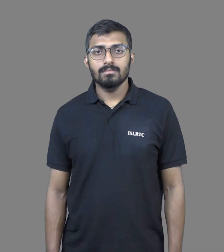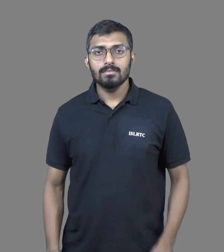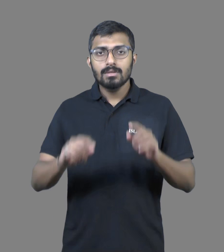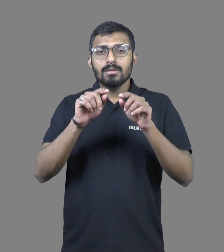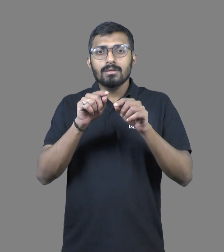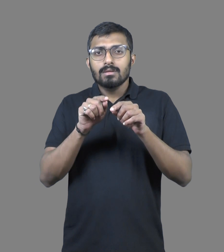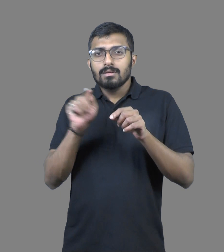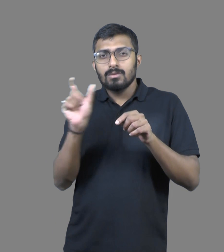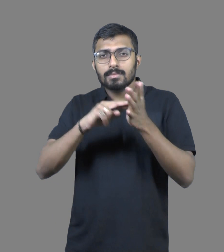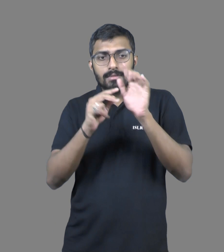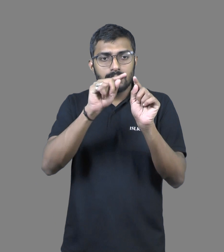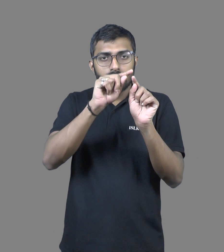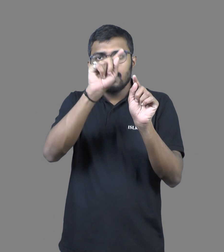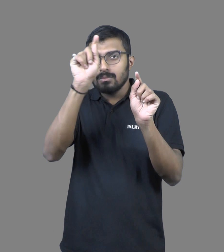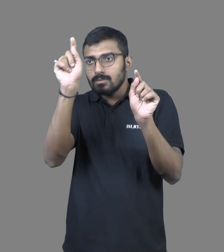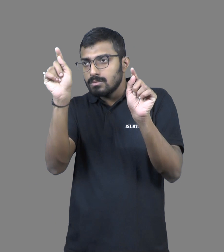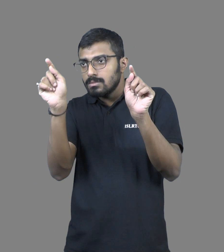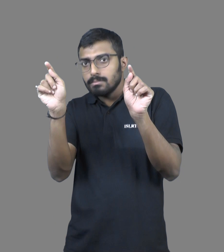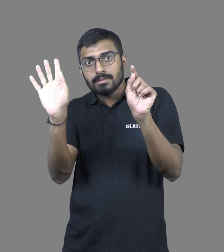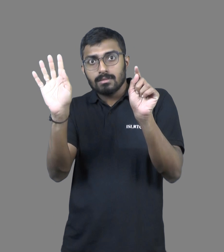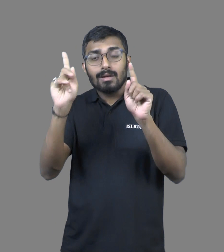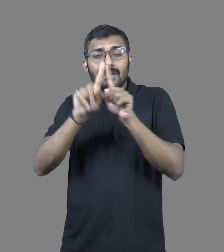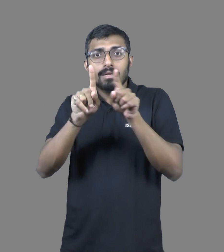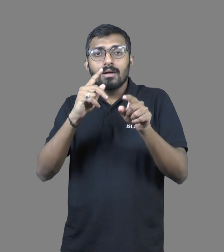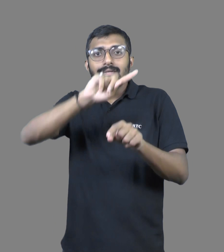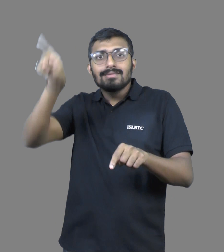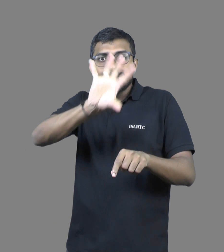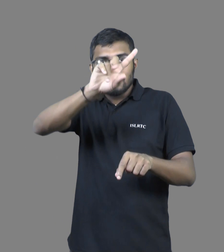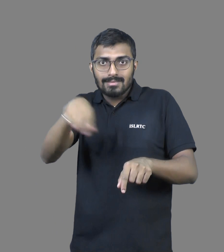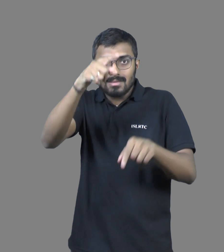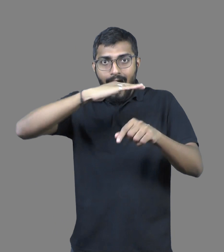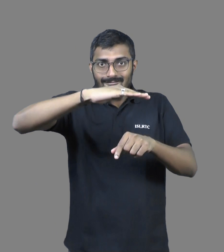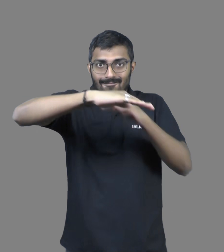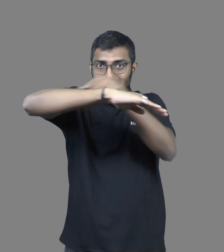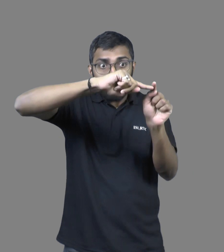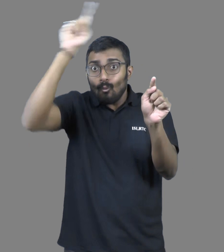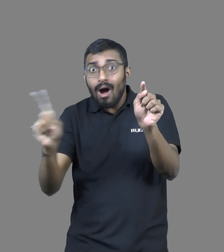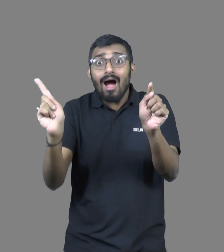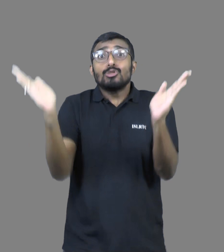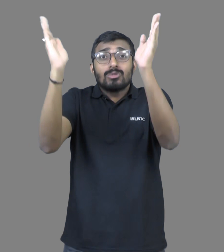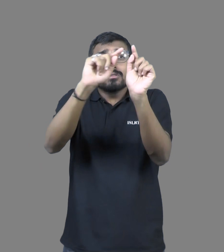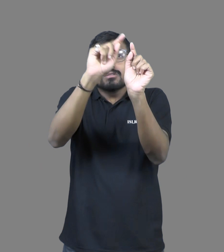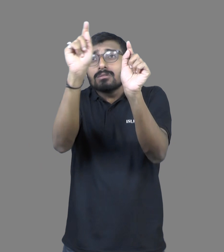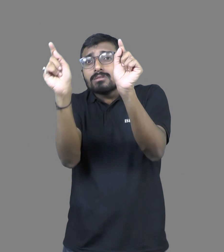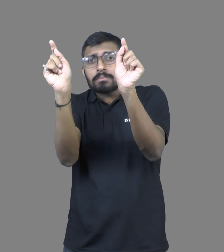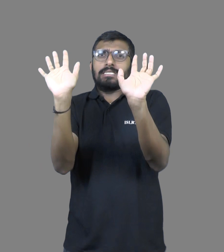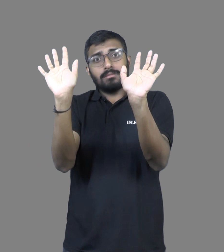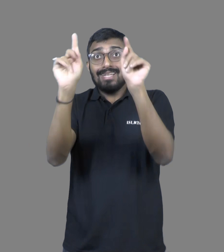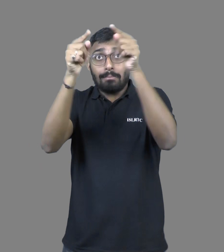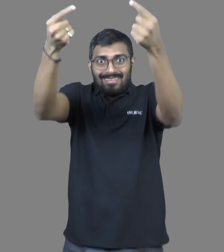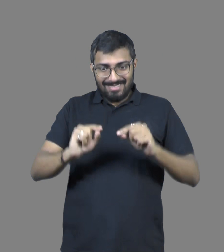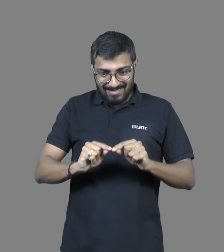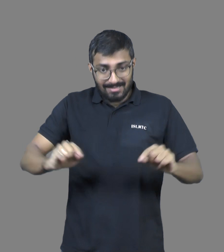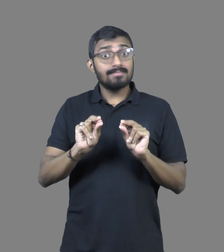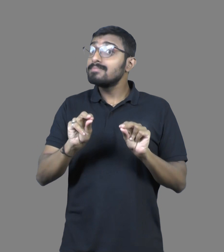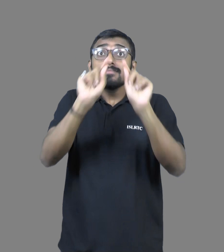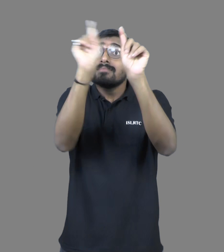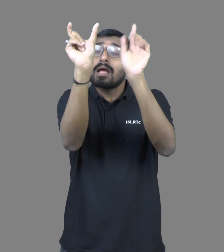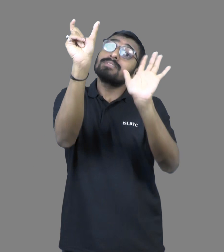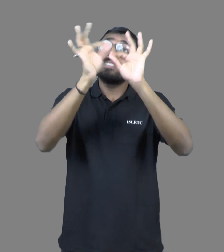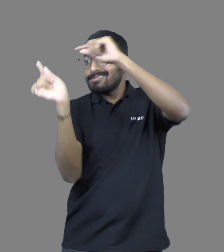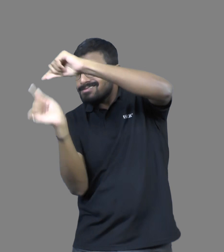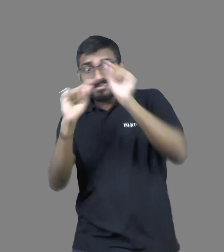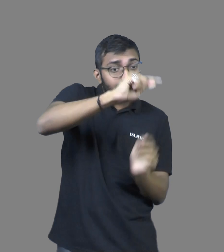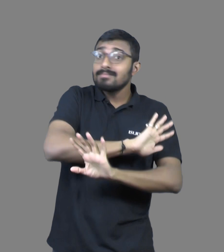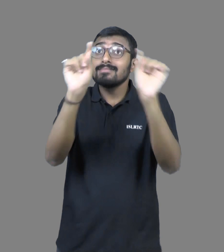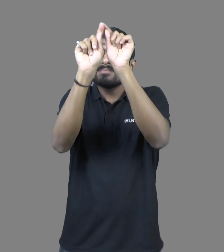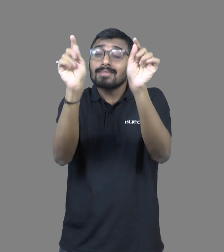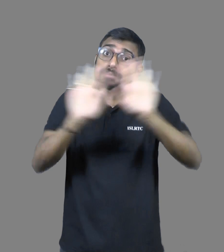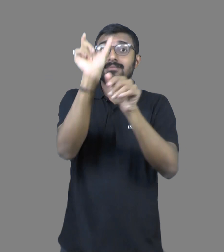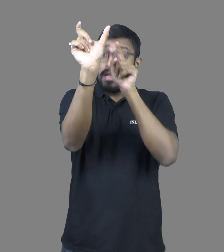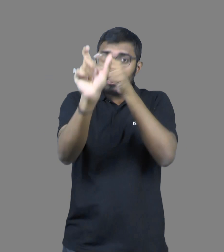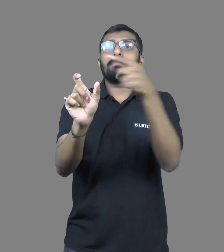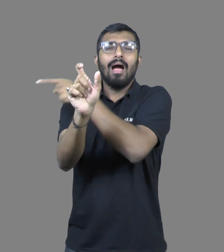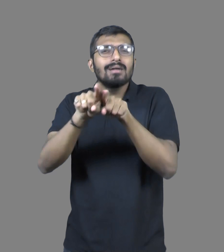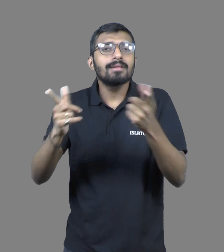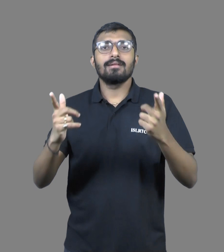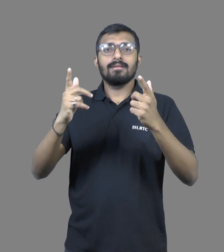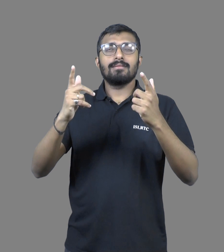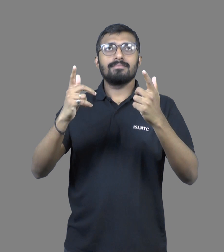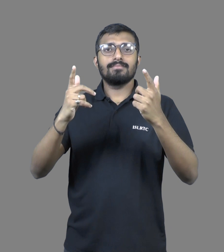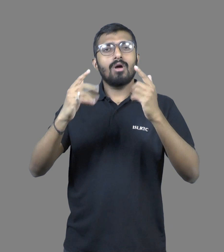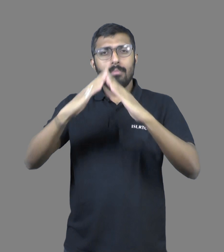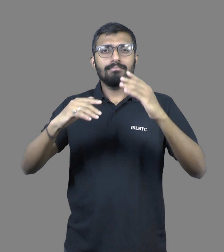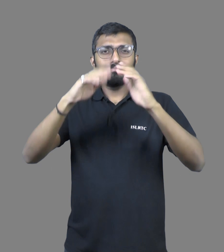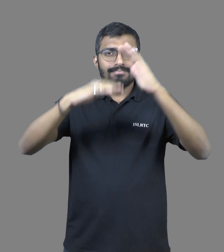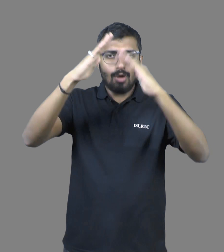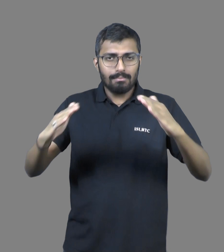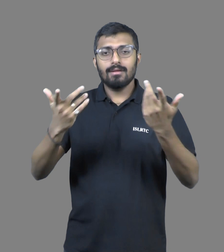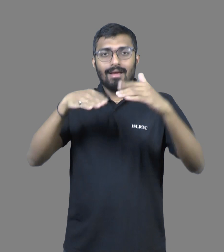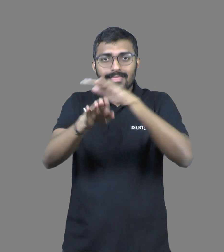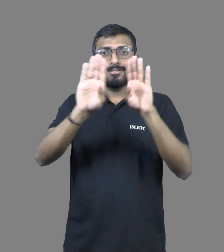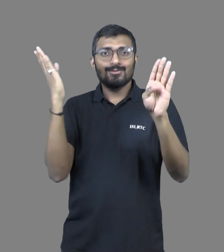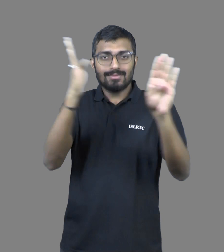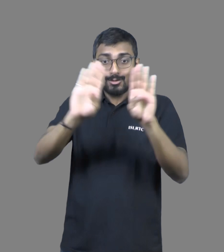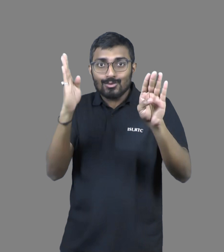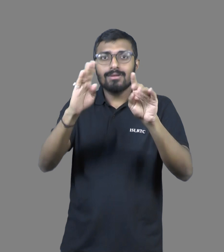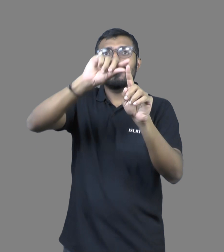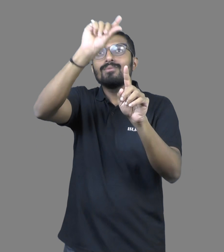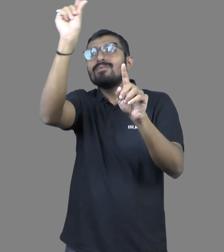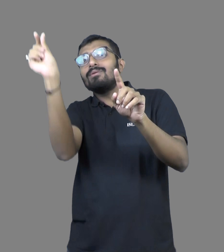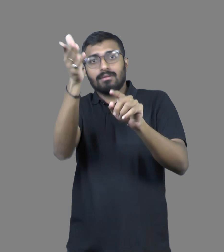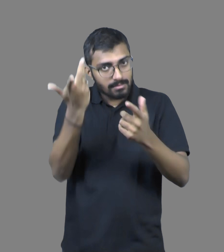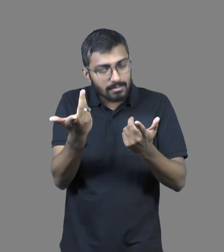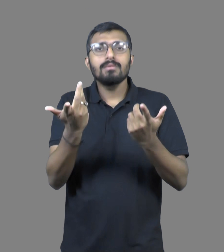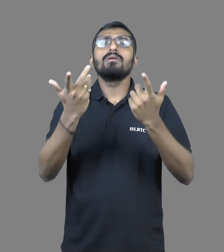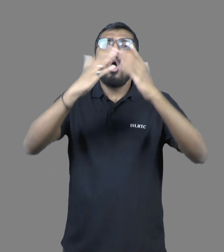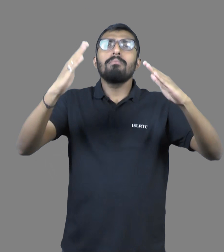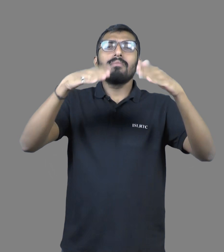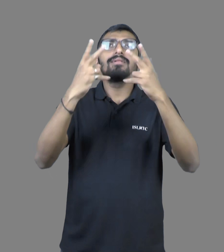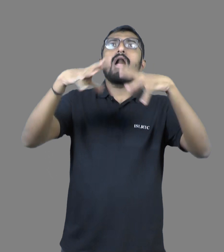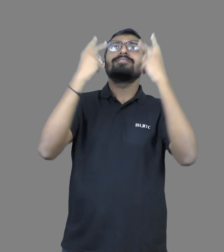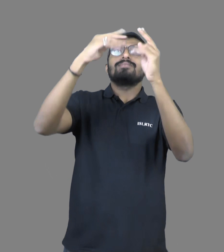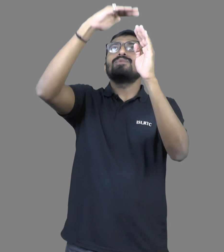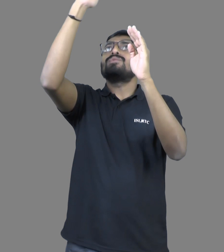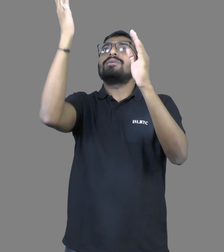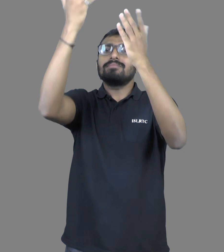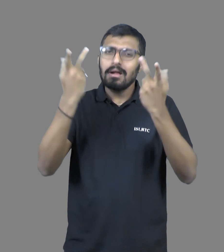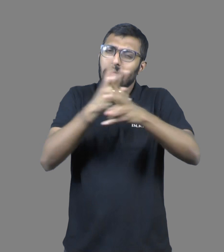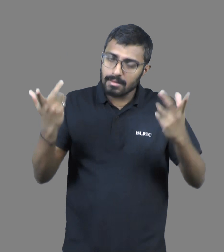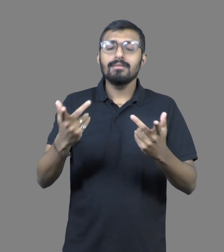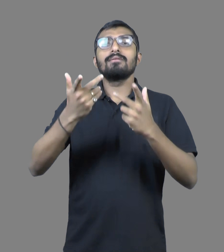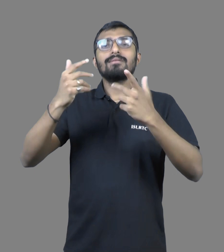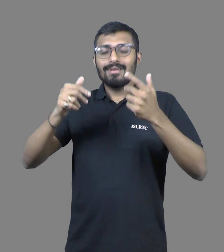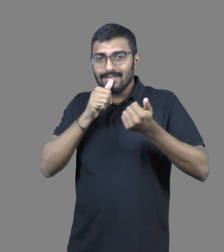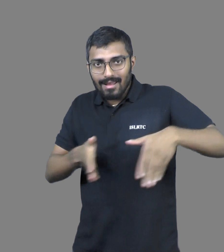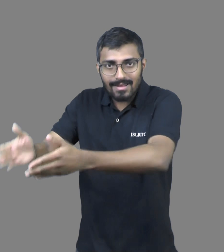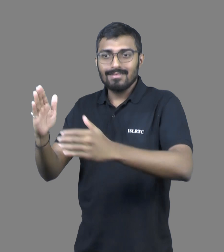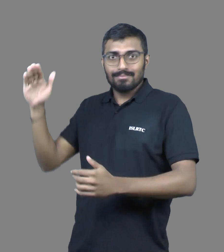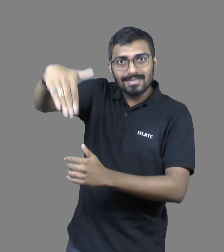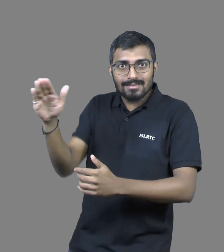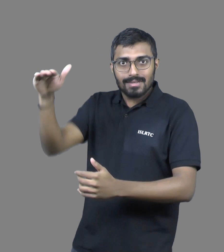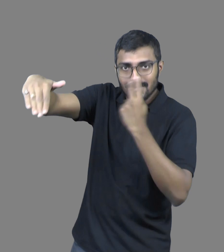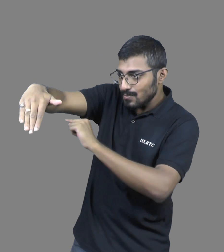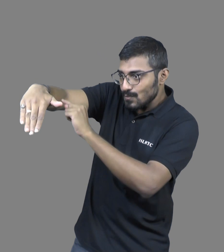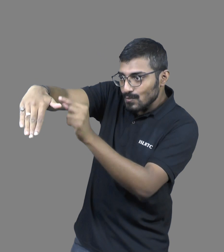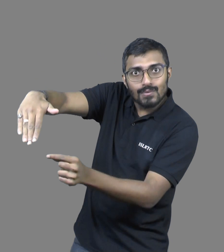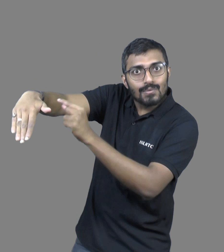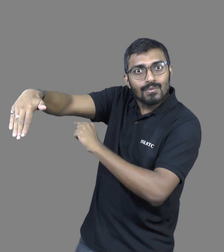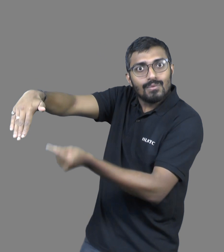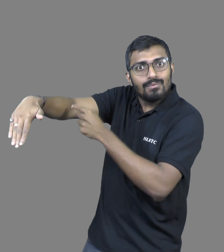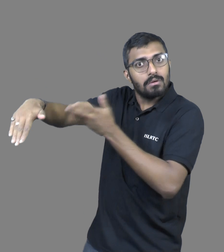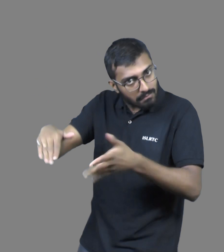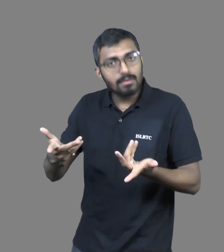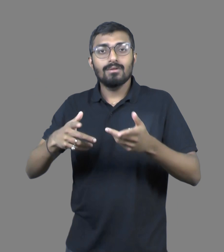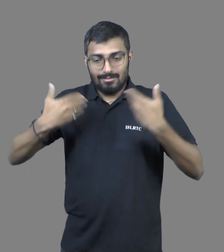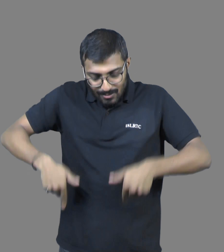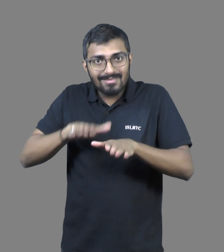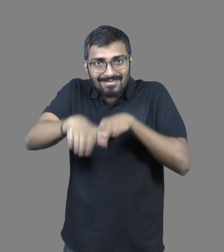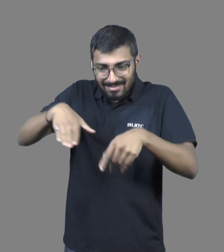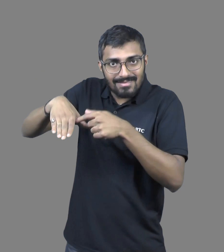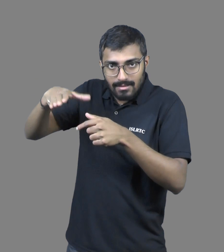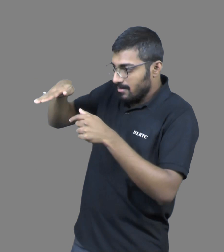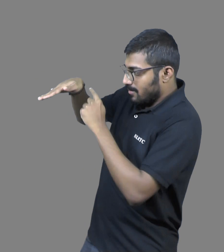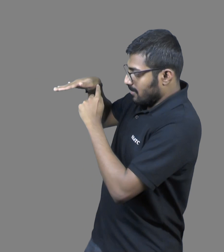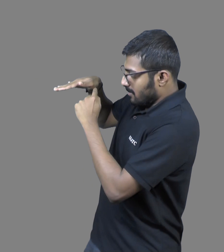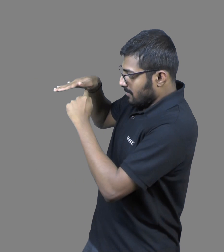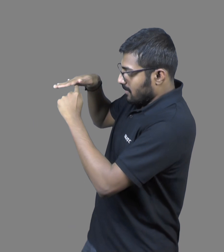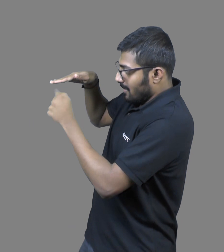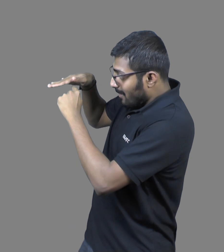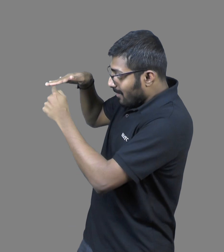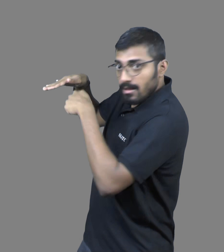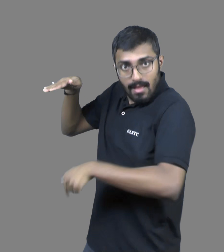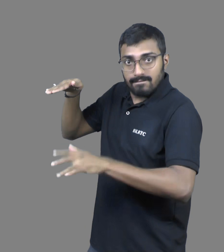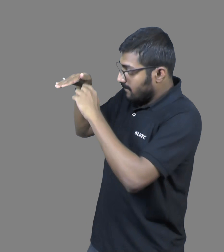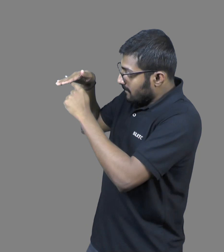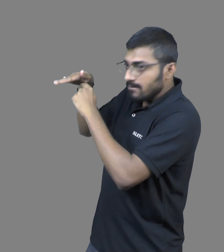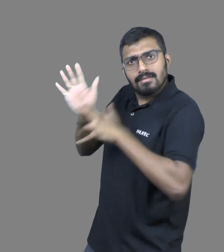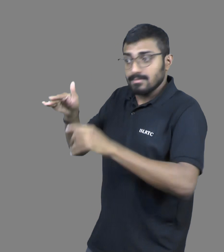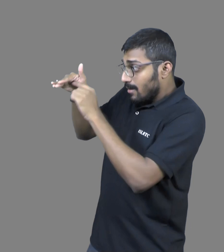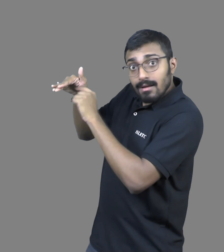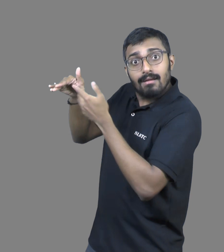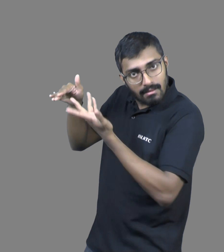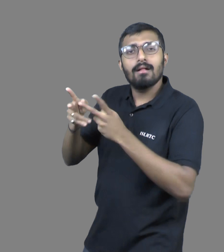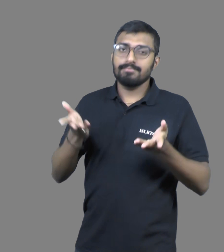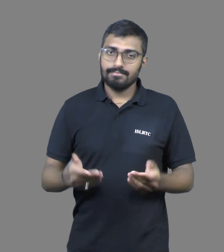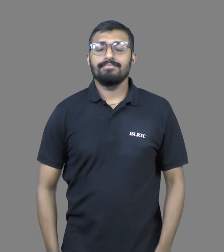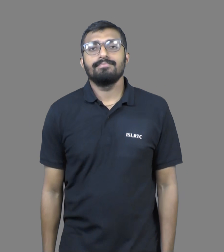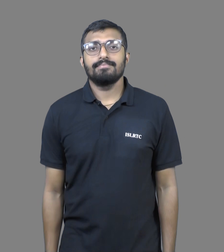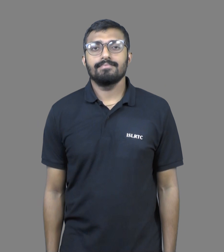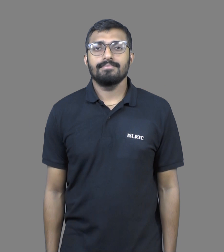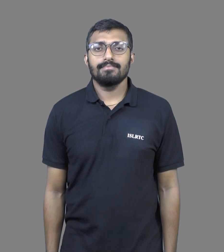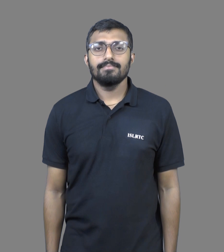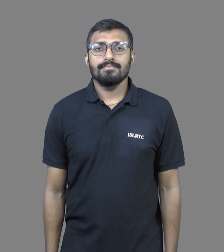Arch